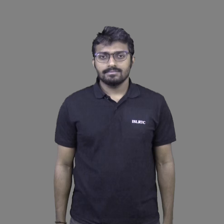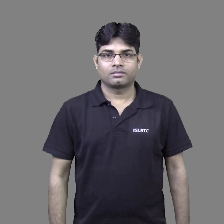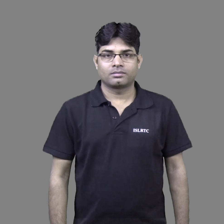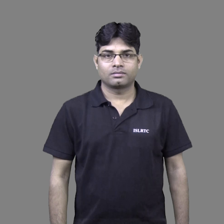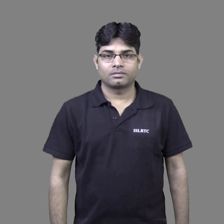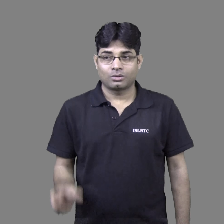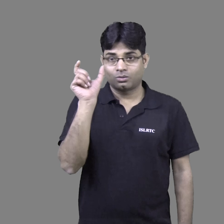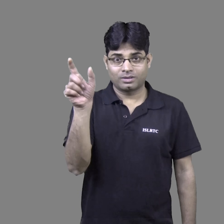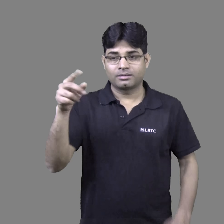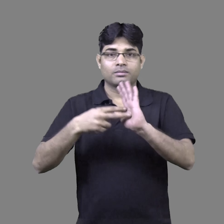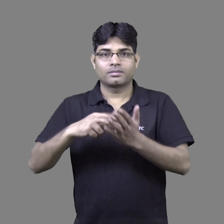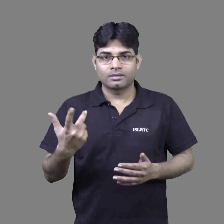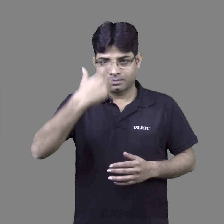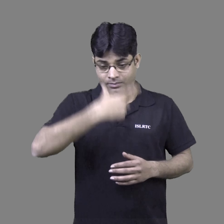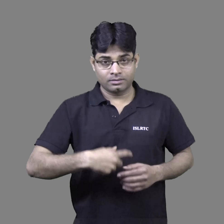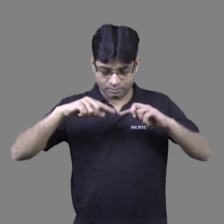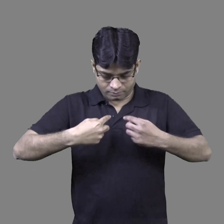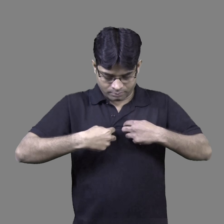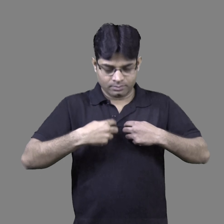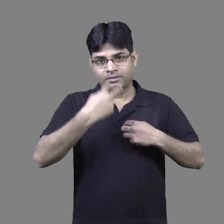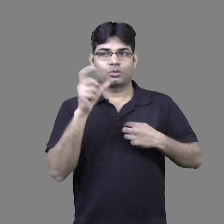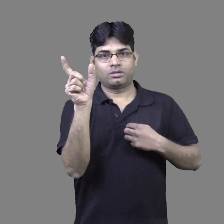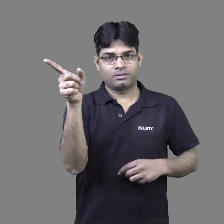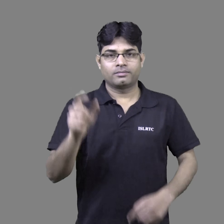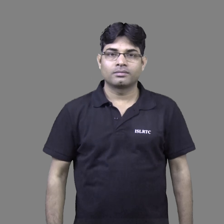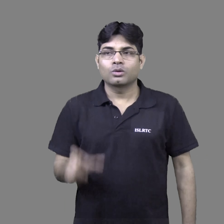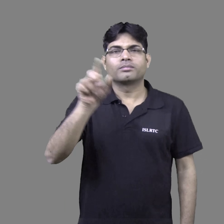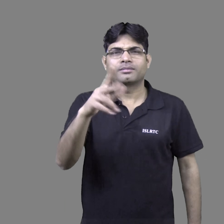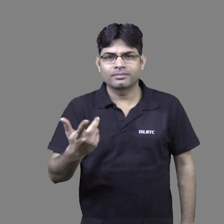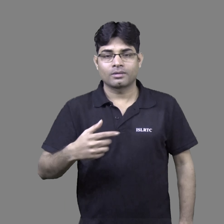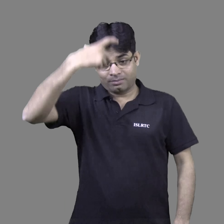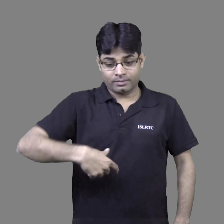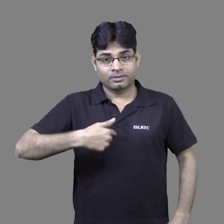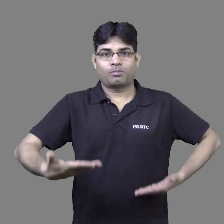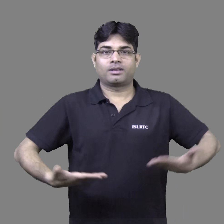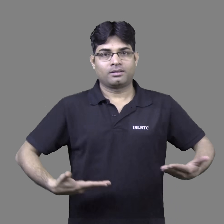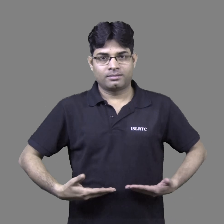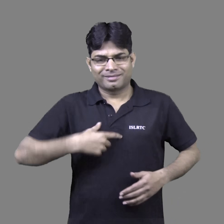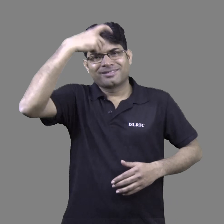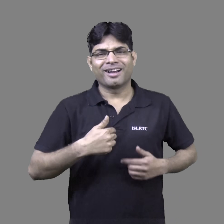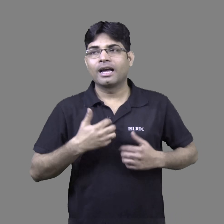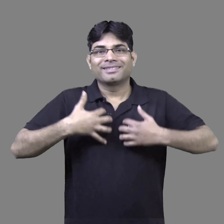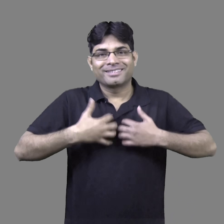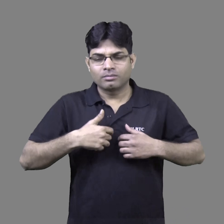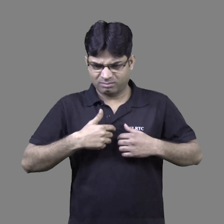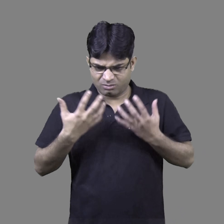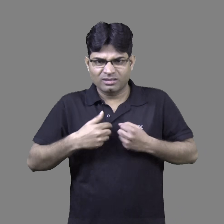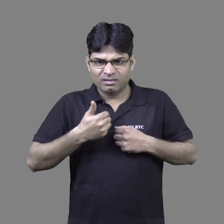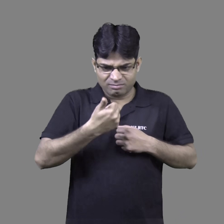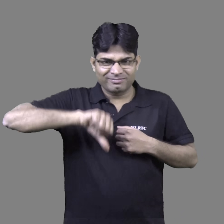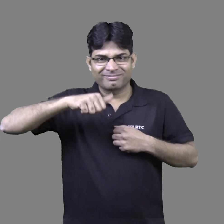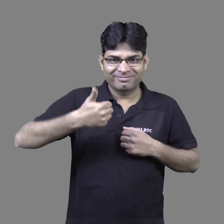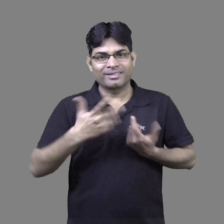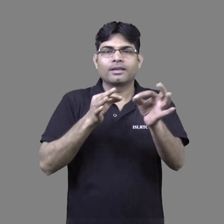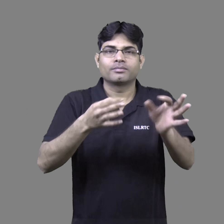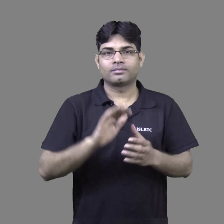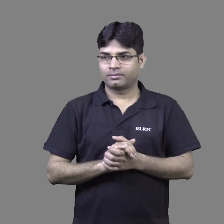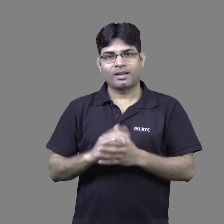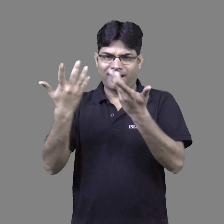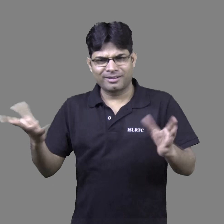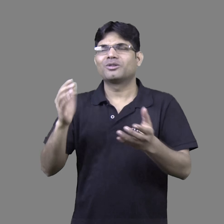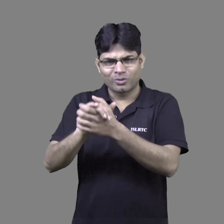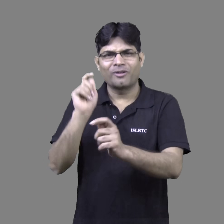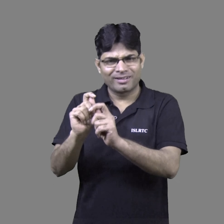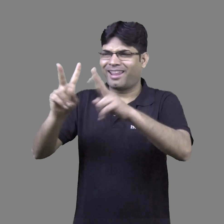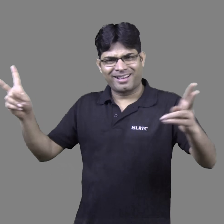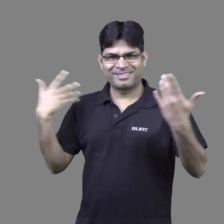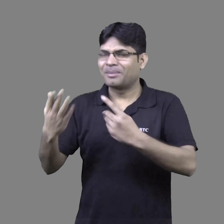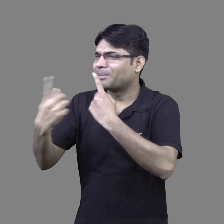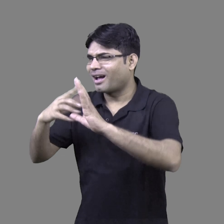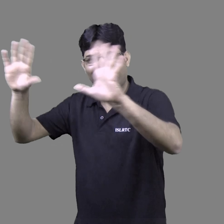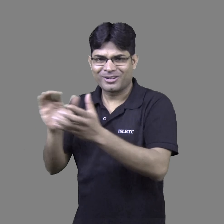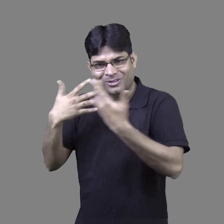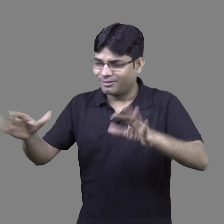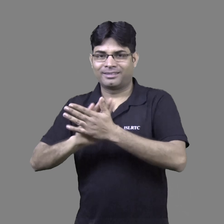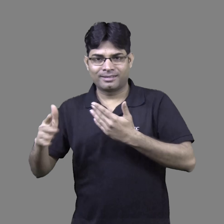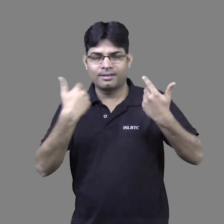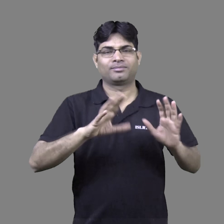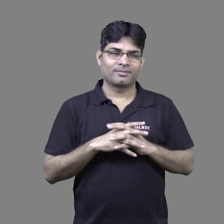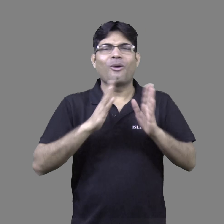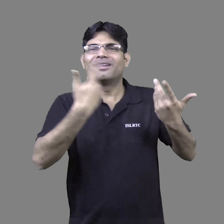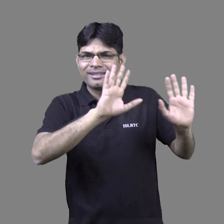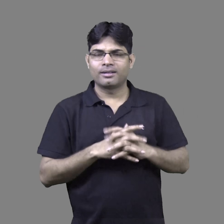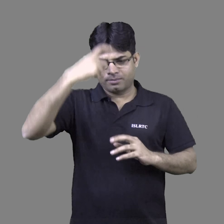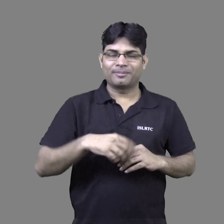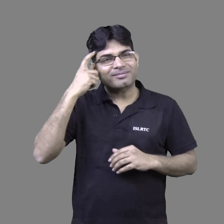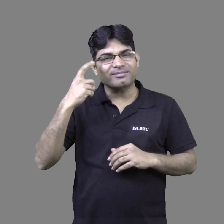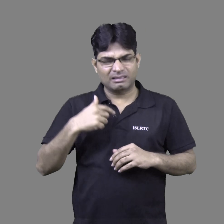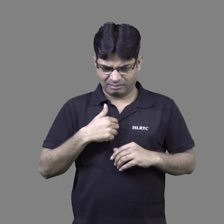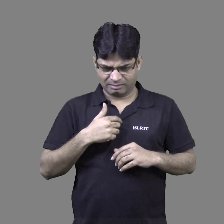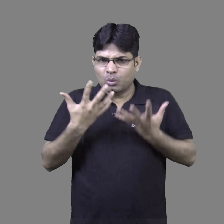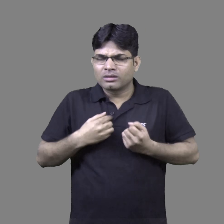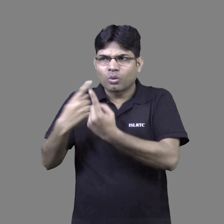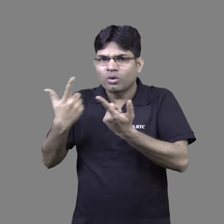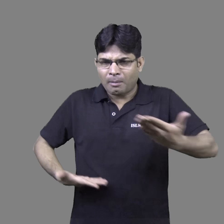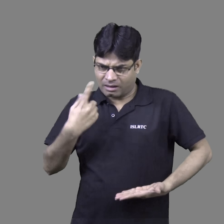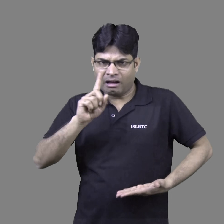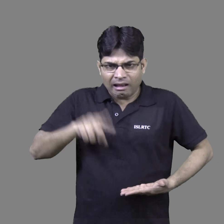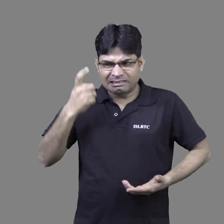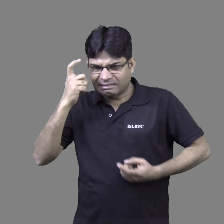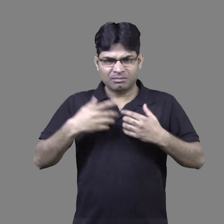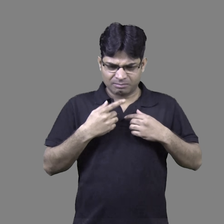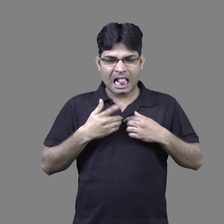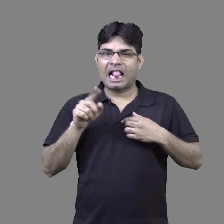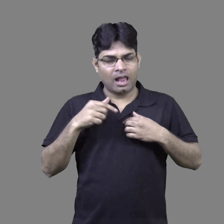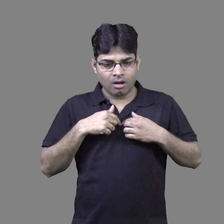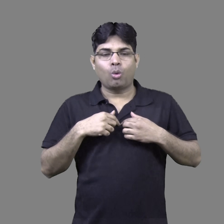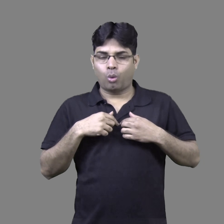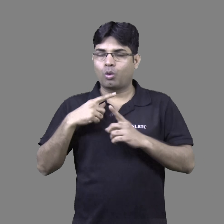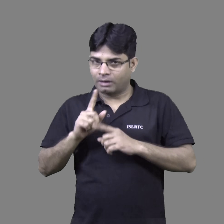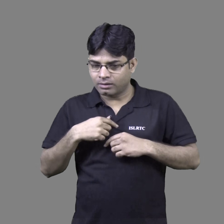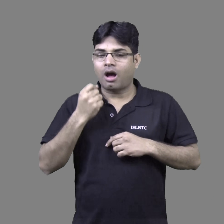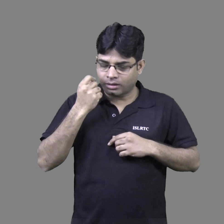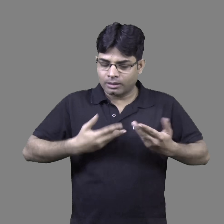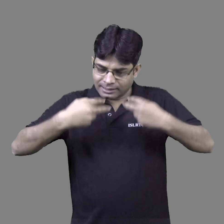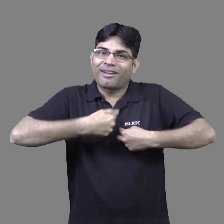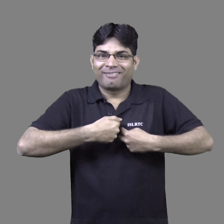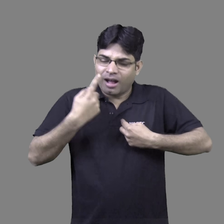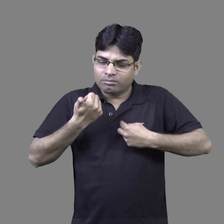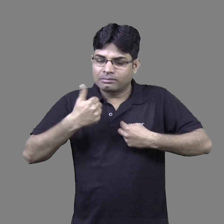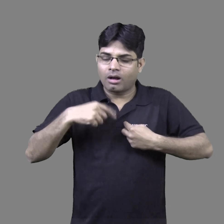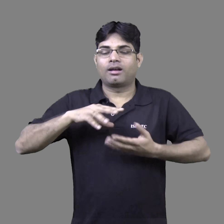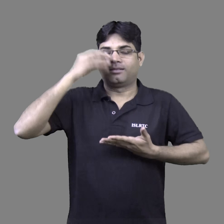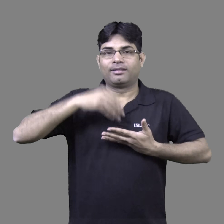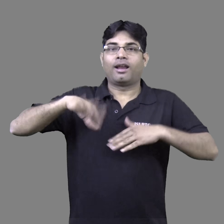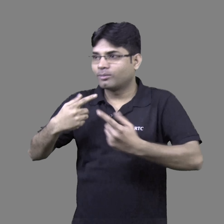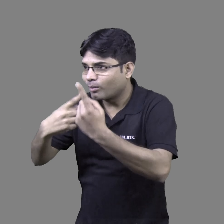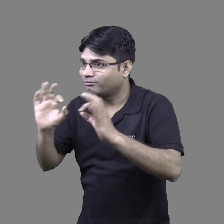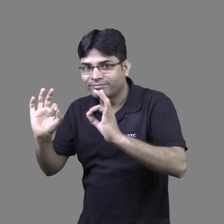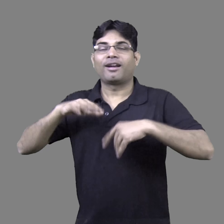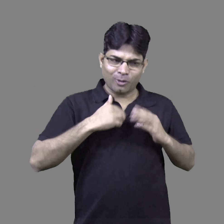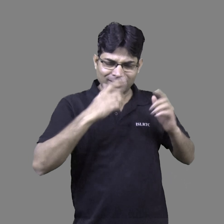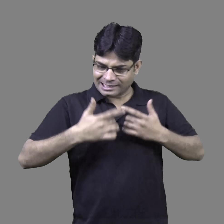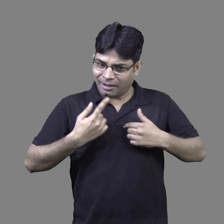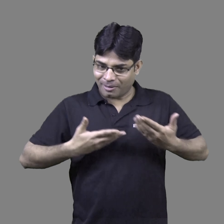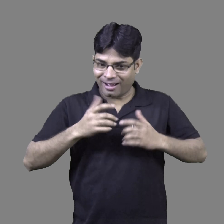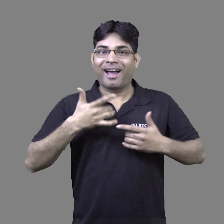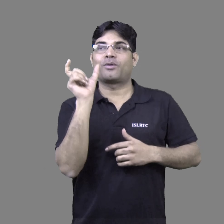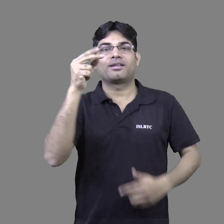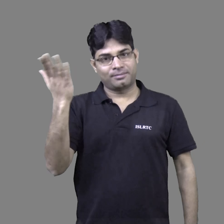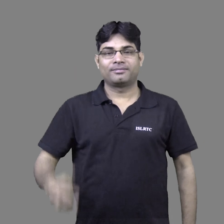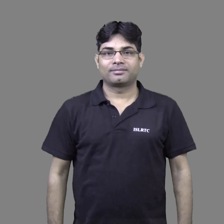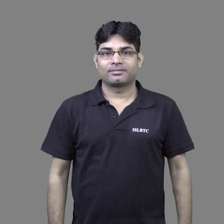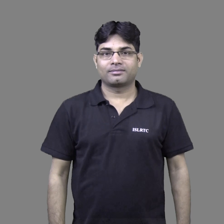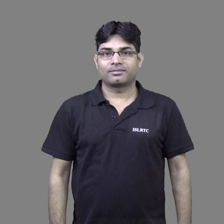Introspection